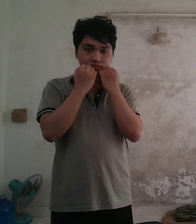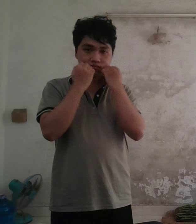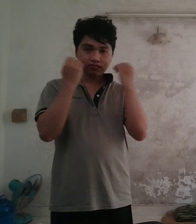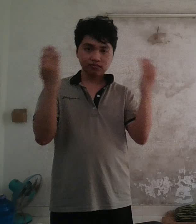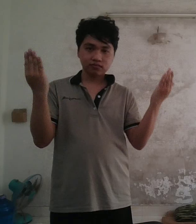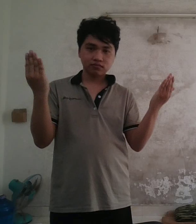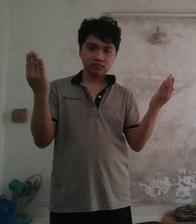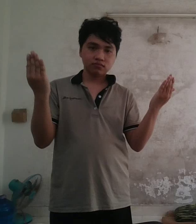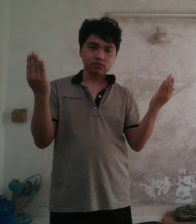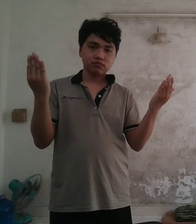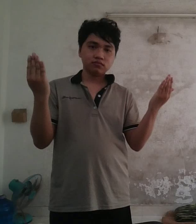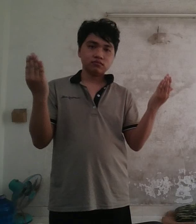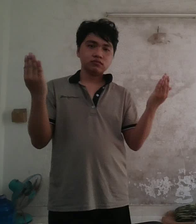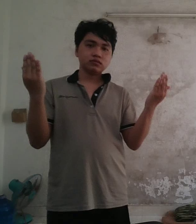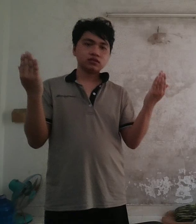cam on